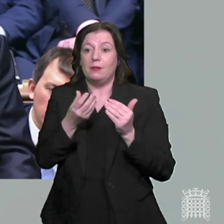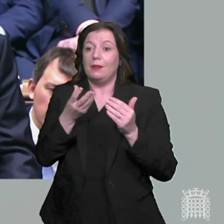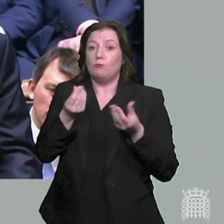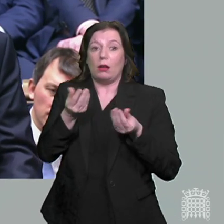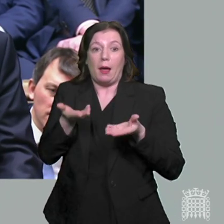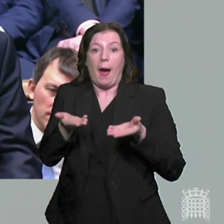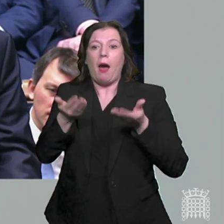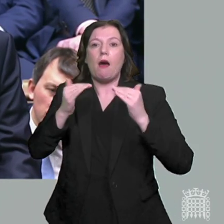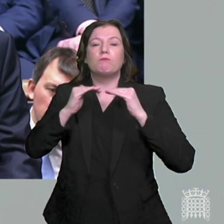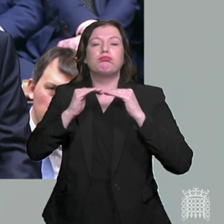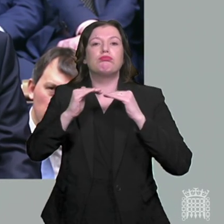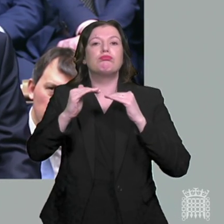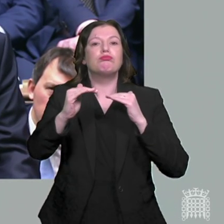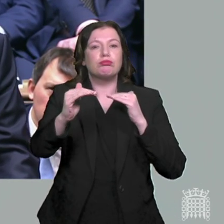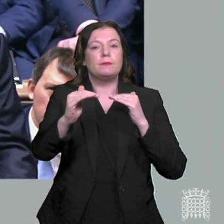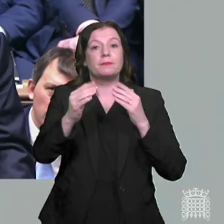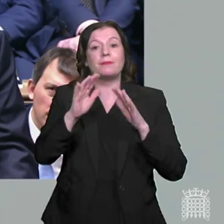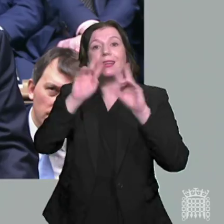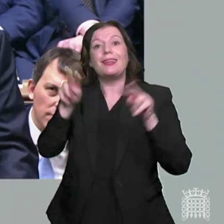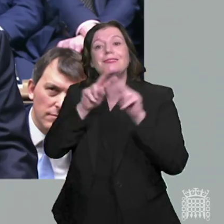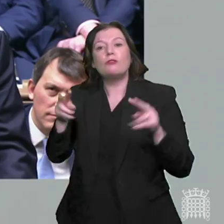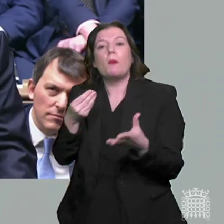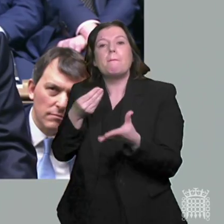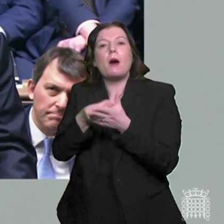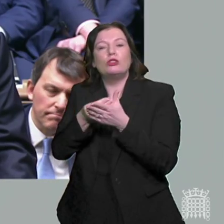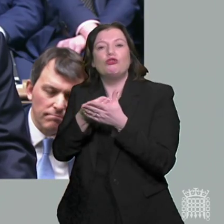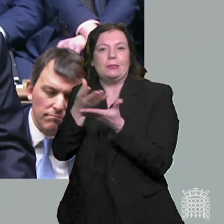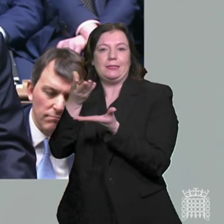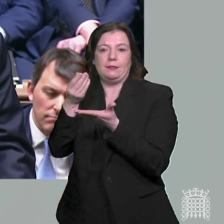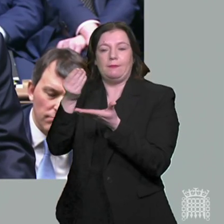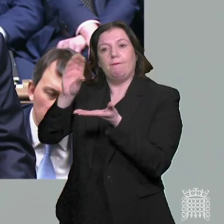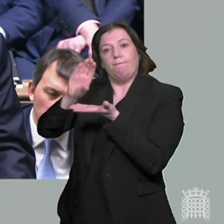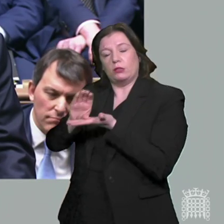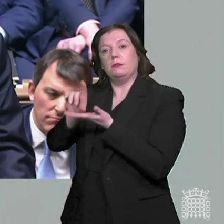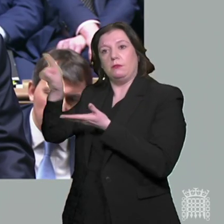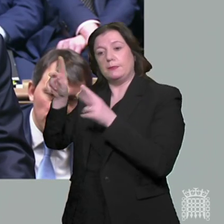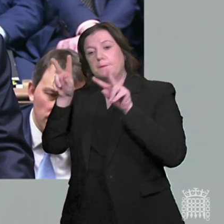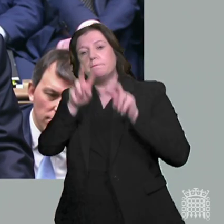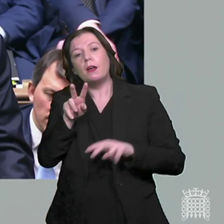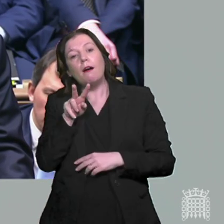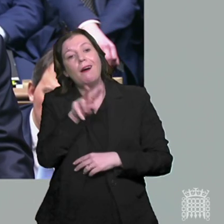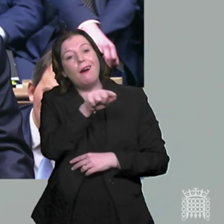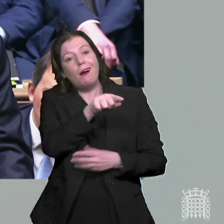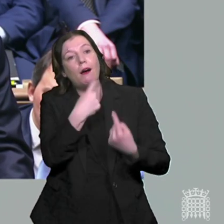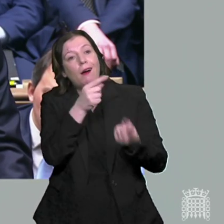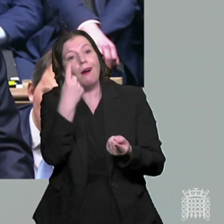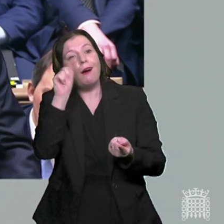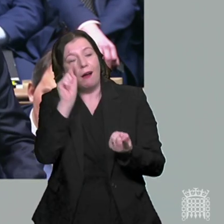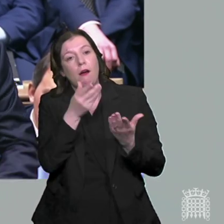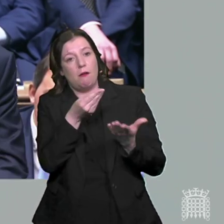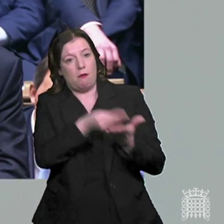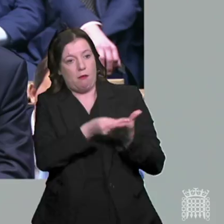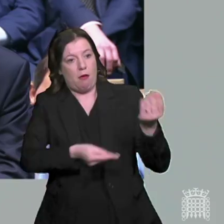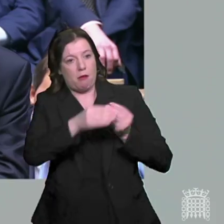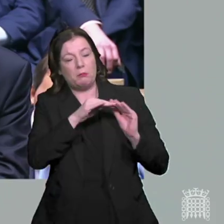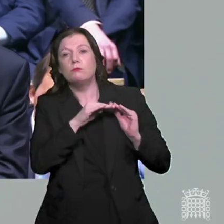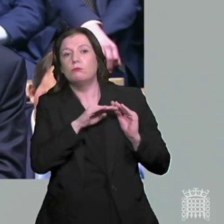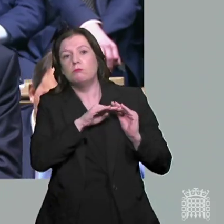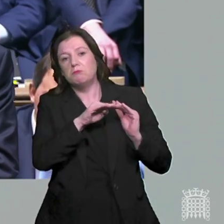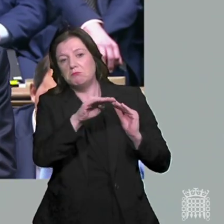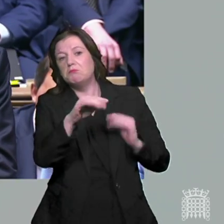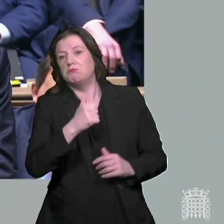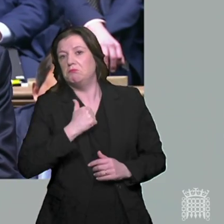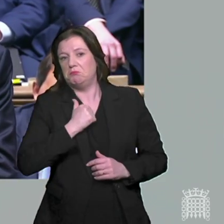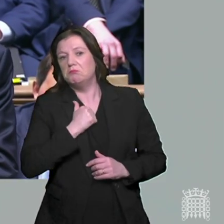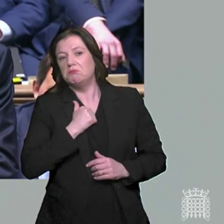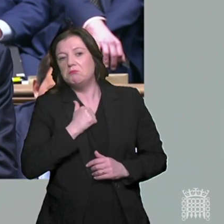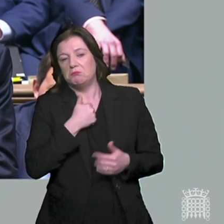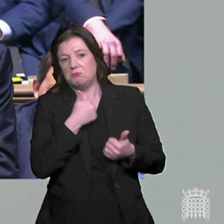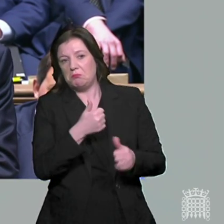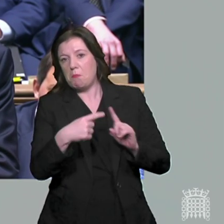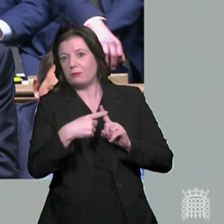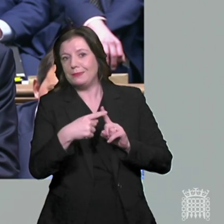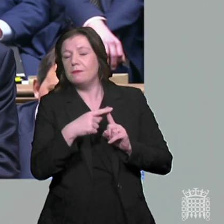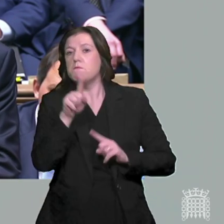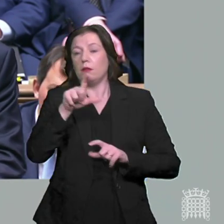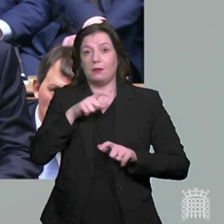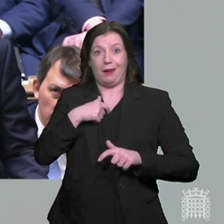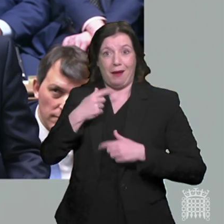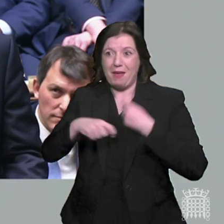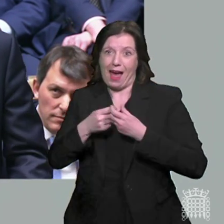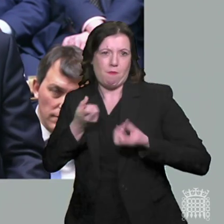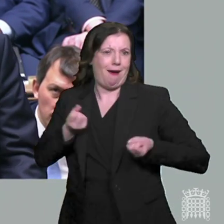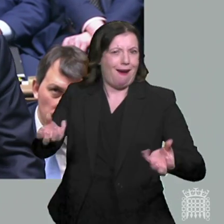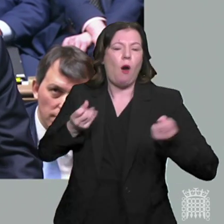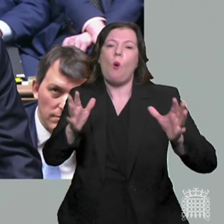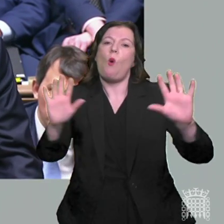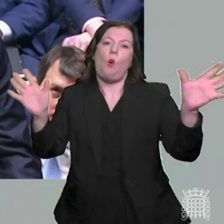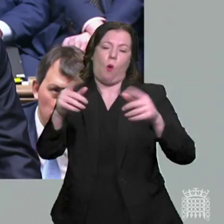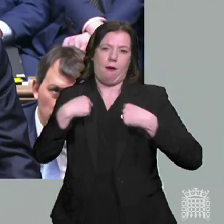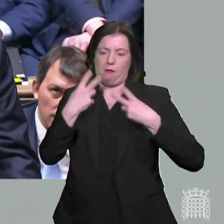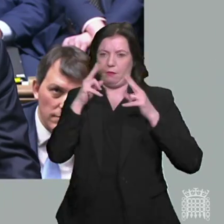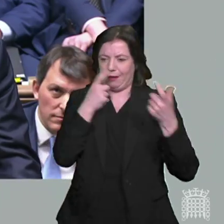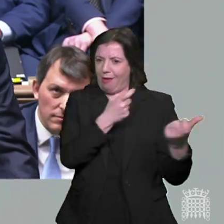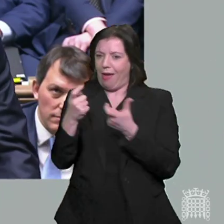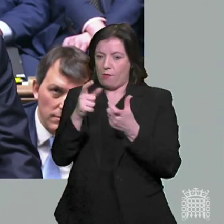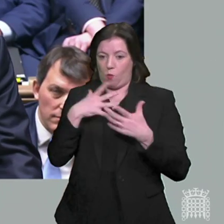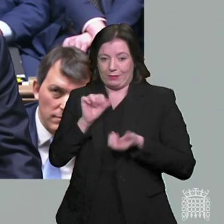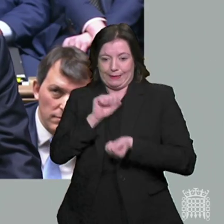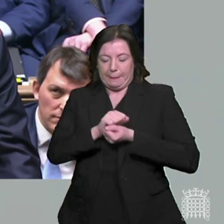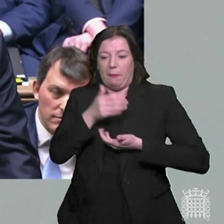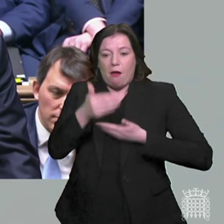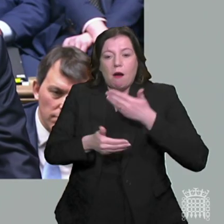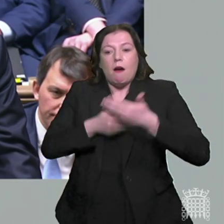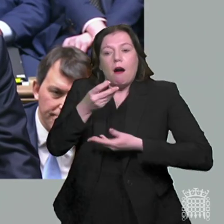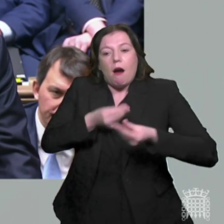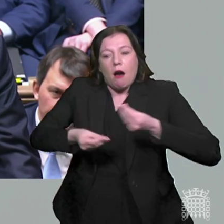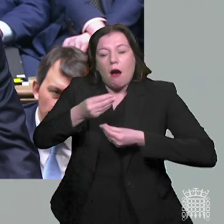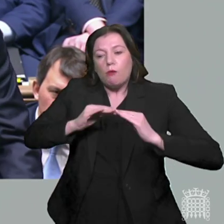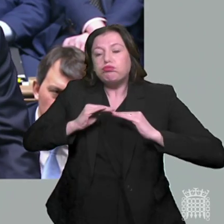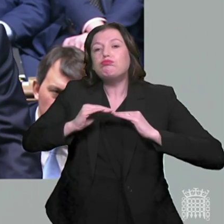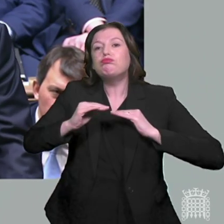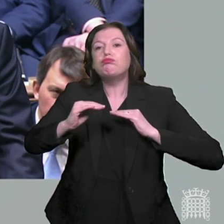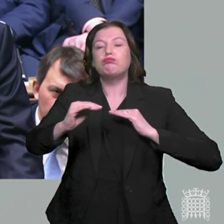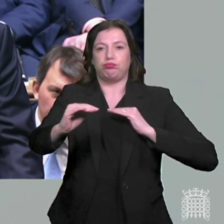The International Monetary Fund says our approach means the UK economy is on the right track, but we remain vigilant and will not hesitate to take whatever steps are necessary for economic stability.